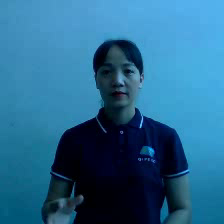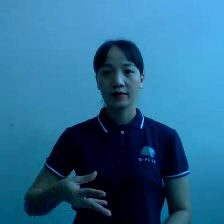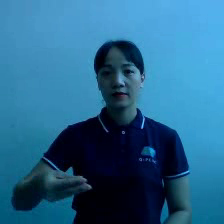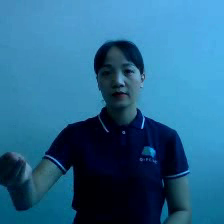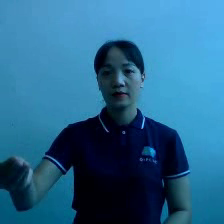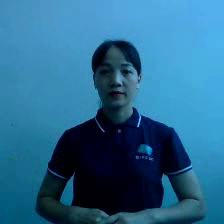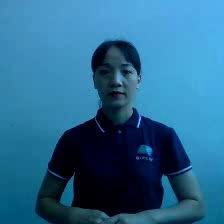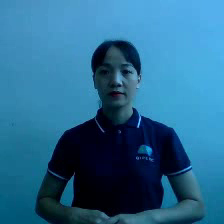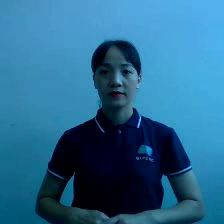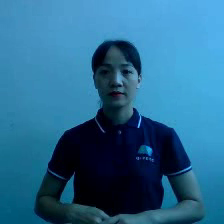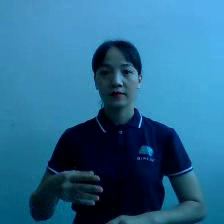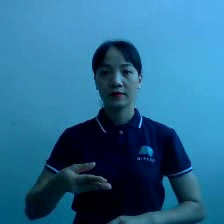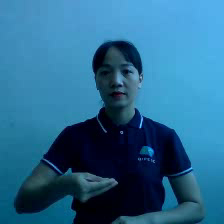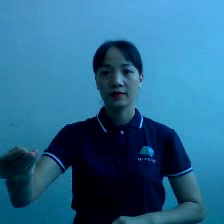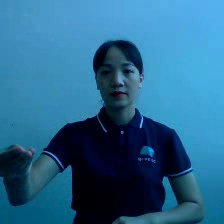Mua